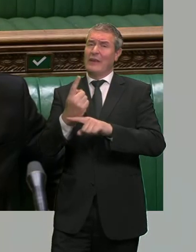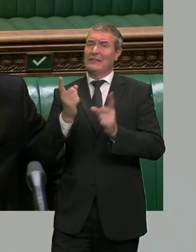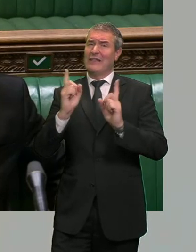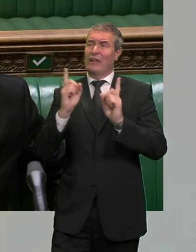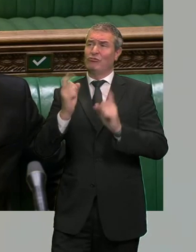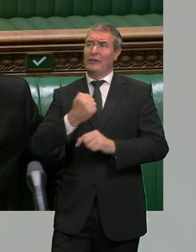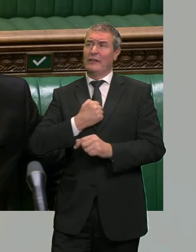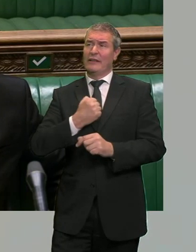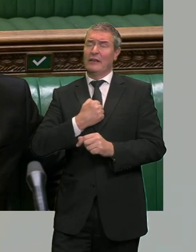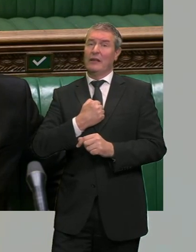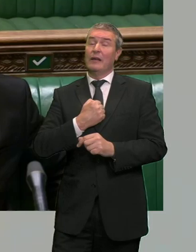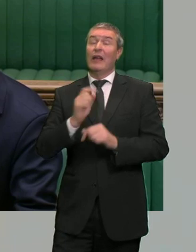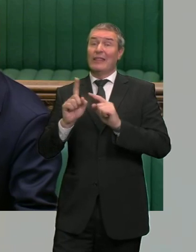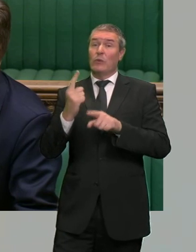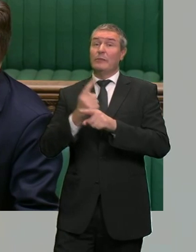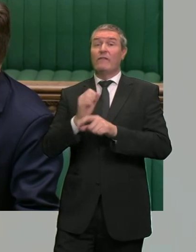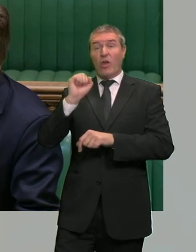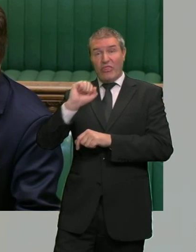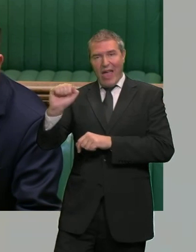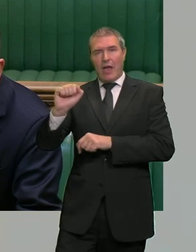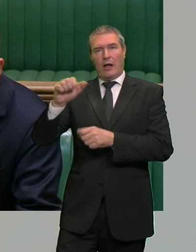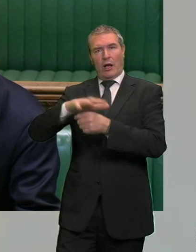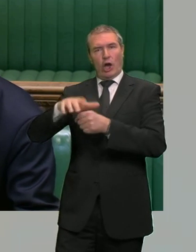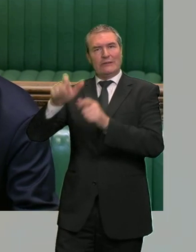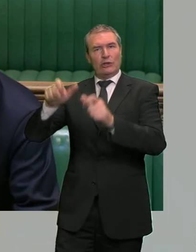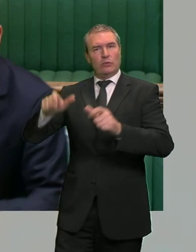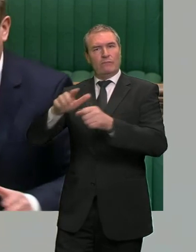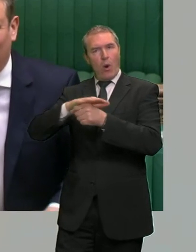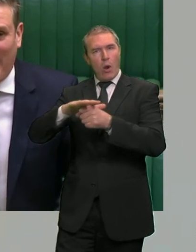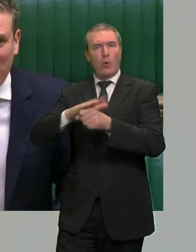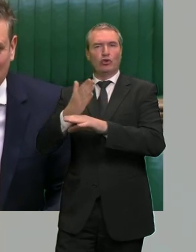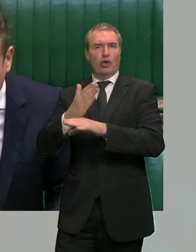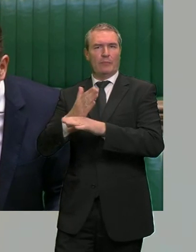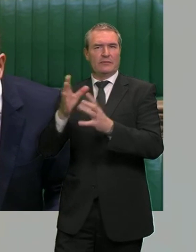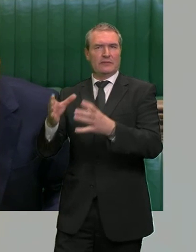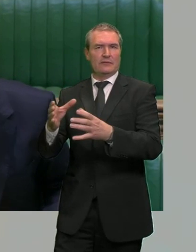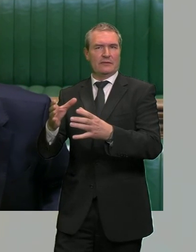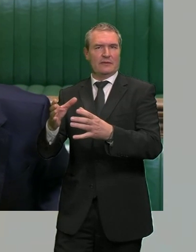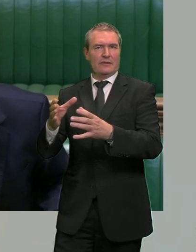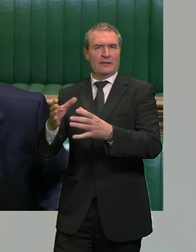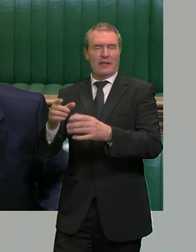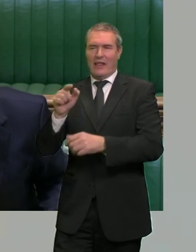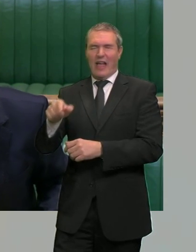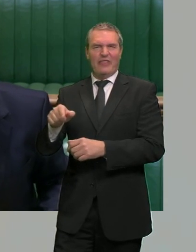The shadow Defence Secretary was speaking for his constituents and for local jobs.